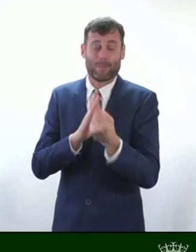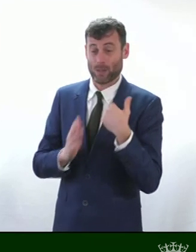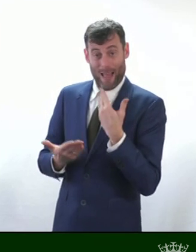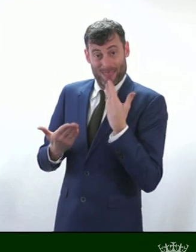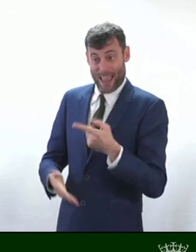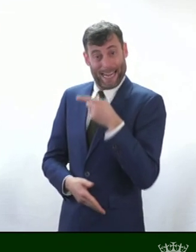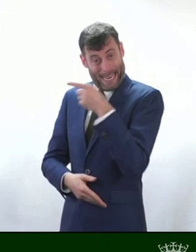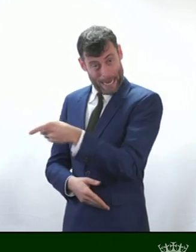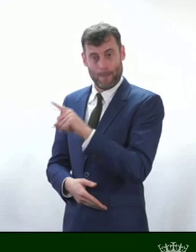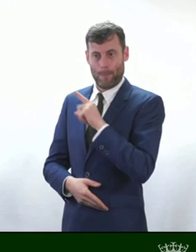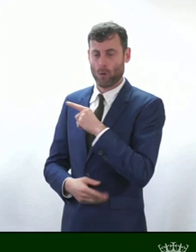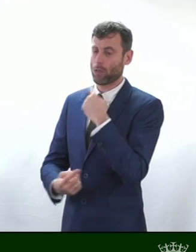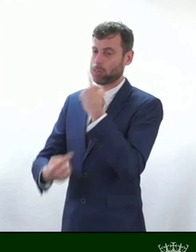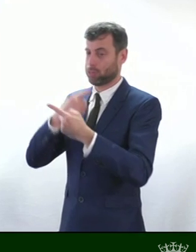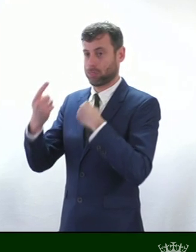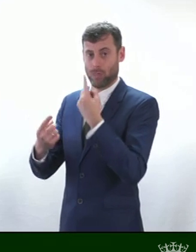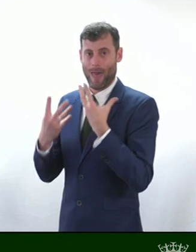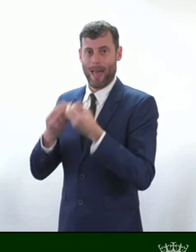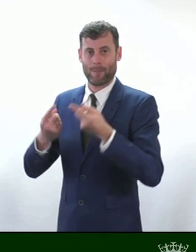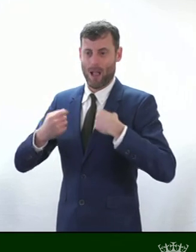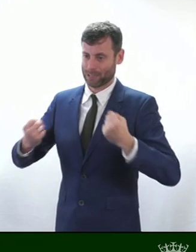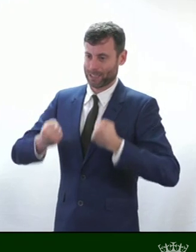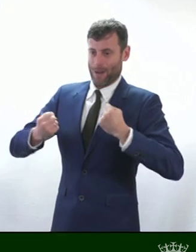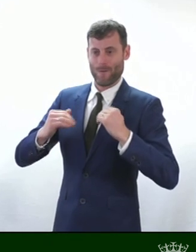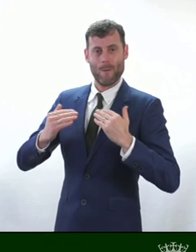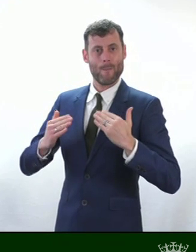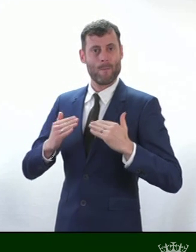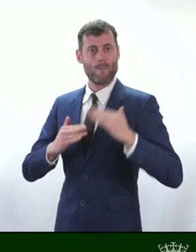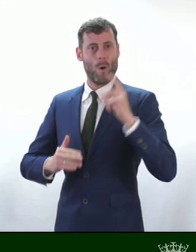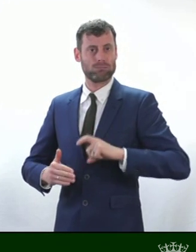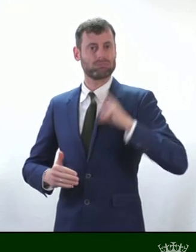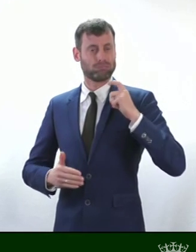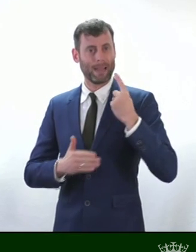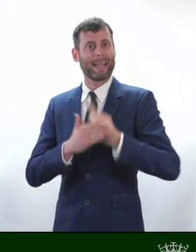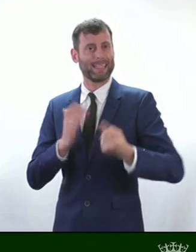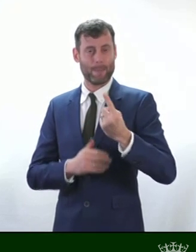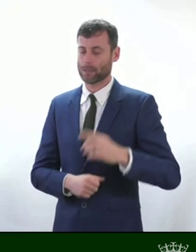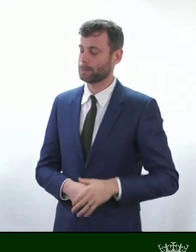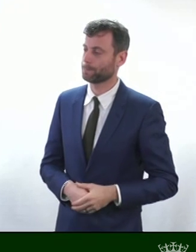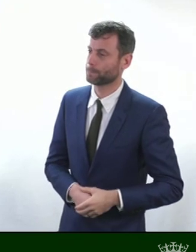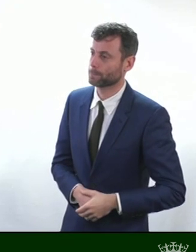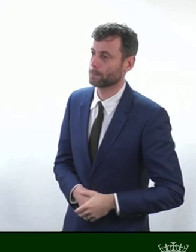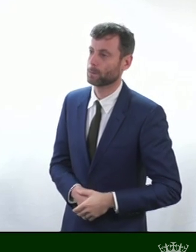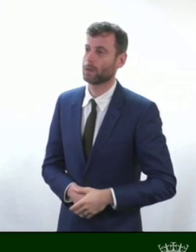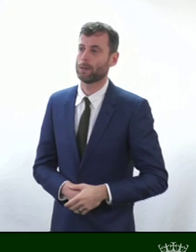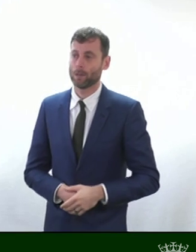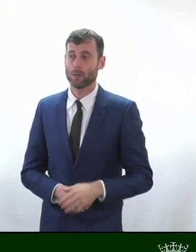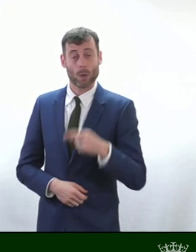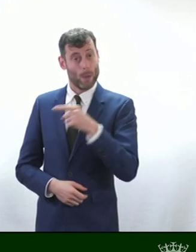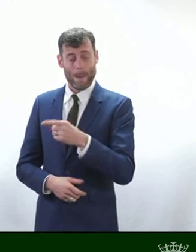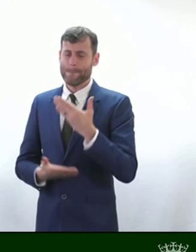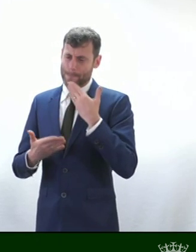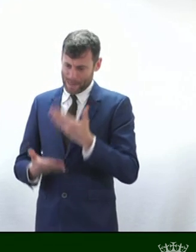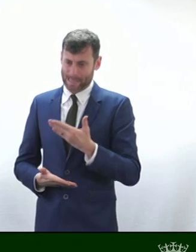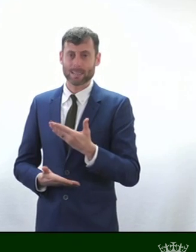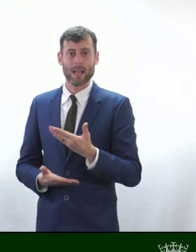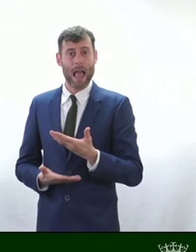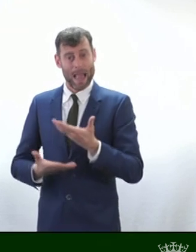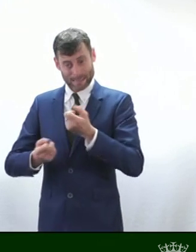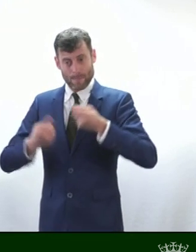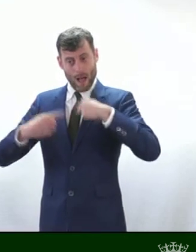So can I ask him, on behalf of all of us who want to see an independent Scotland: could he please take a bow and accept our many thanks?